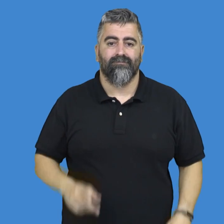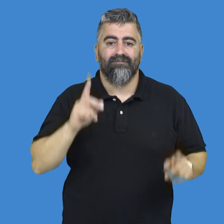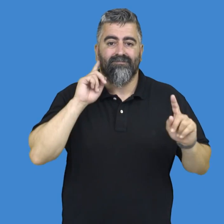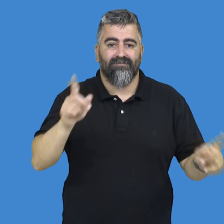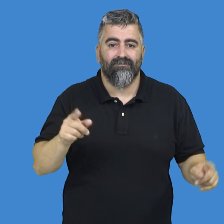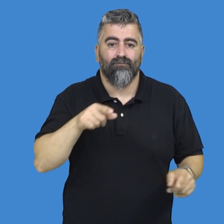caso